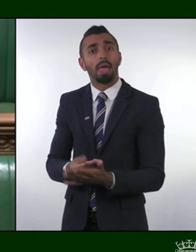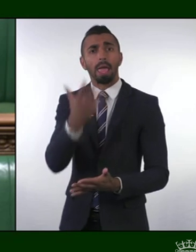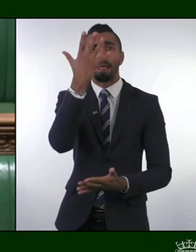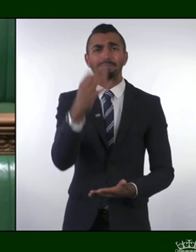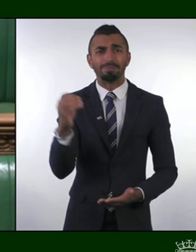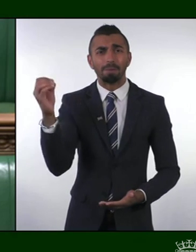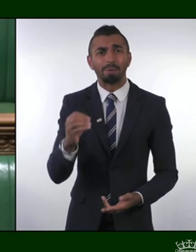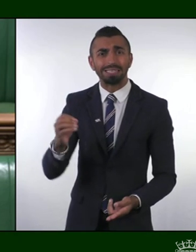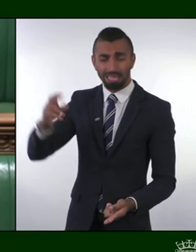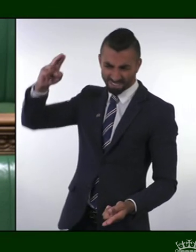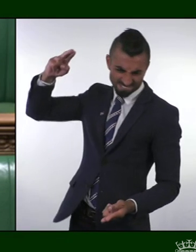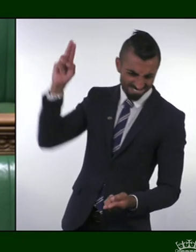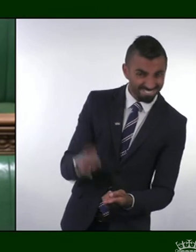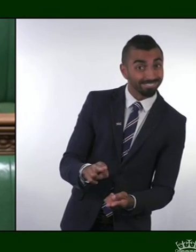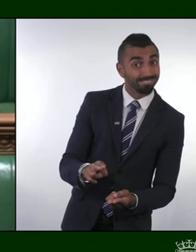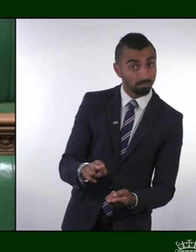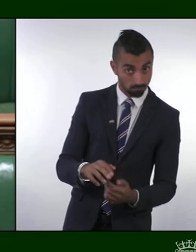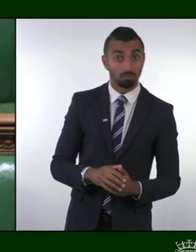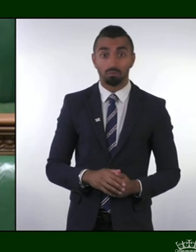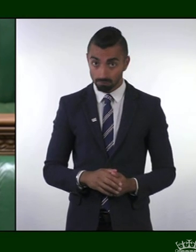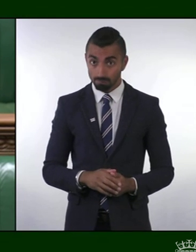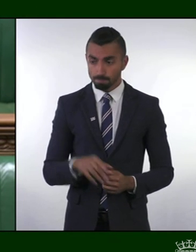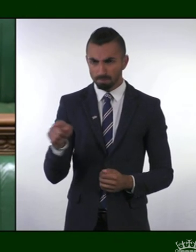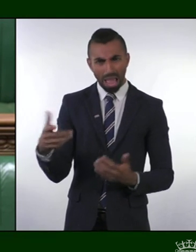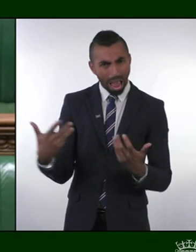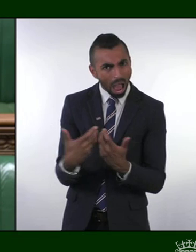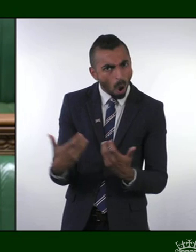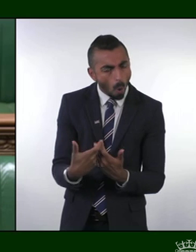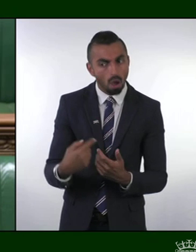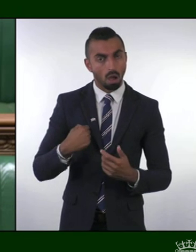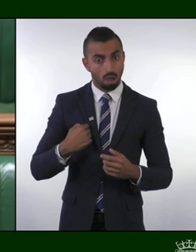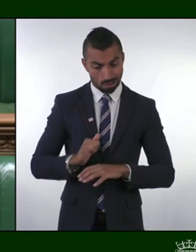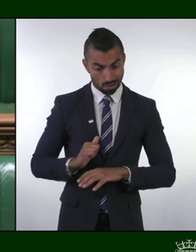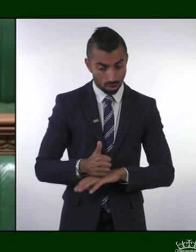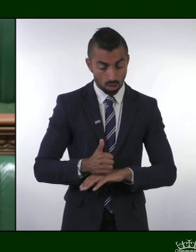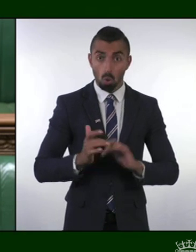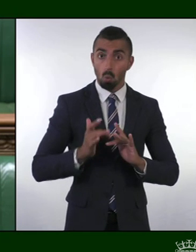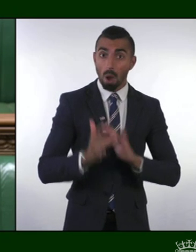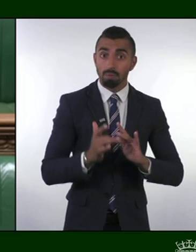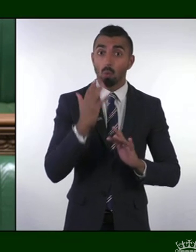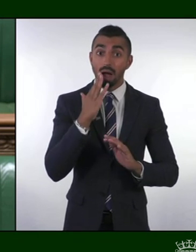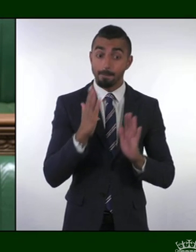Businesses will need to register and can do so through a simple website, open next Monday.